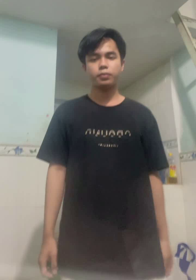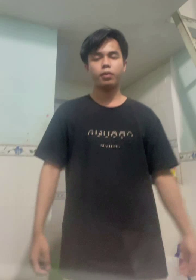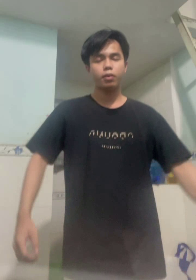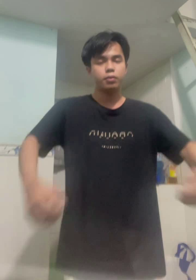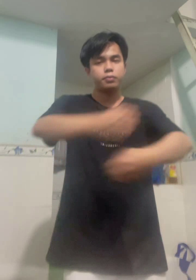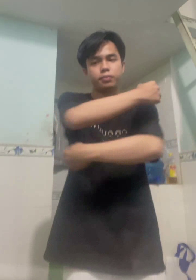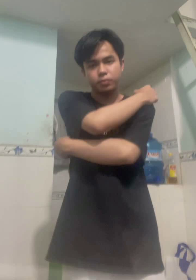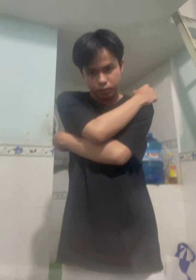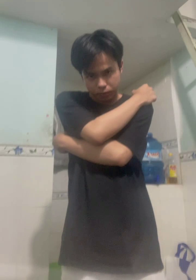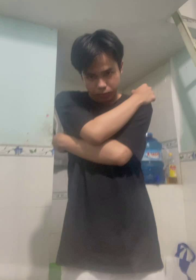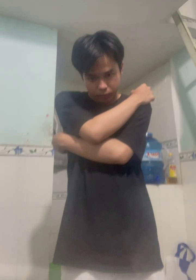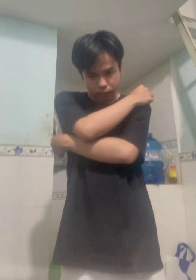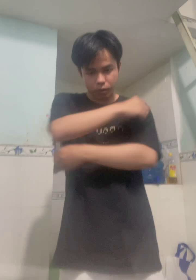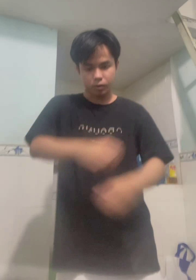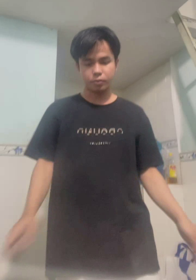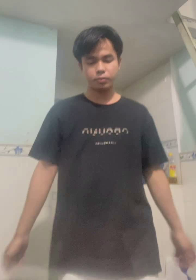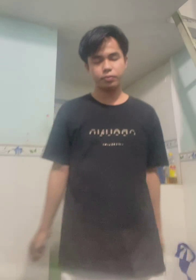om